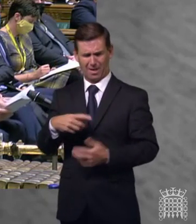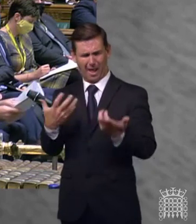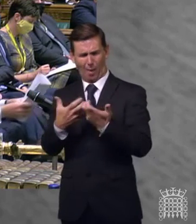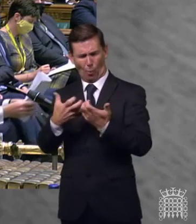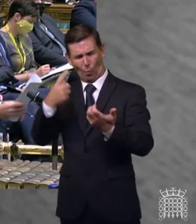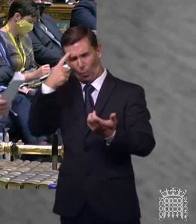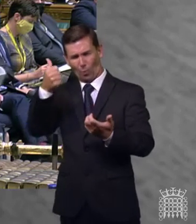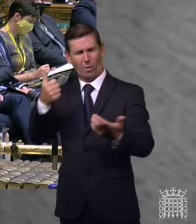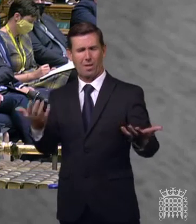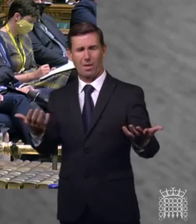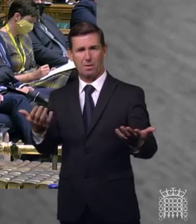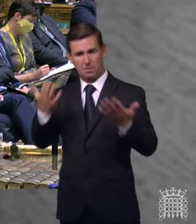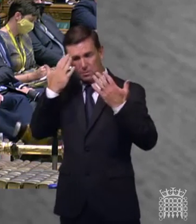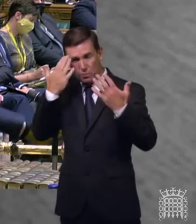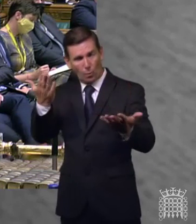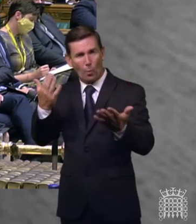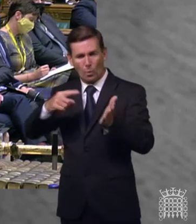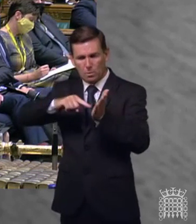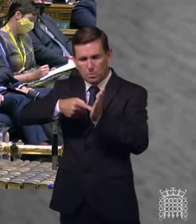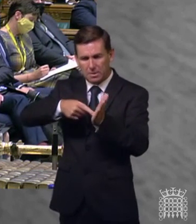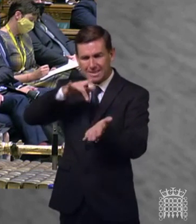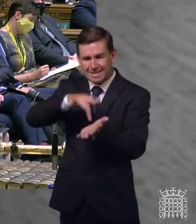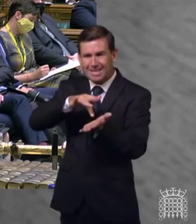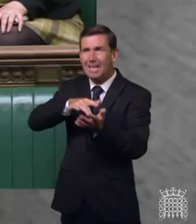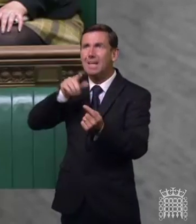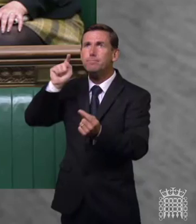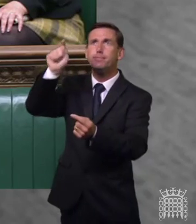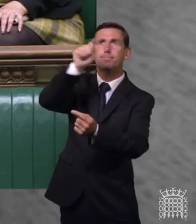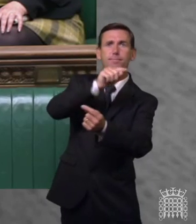We cannot betray our friends. We must lead.